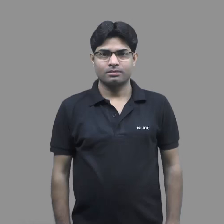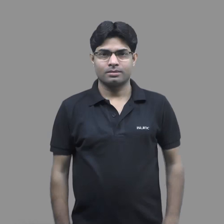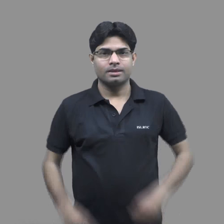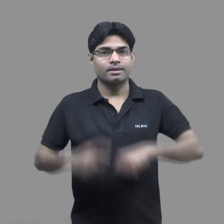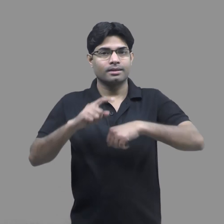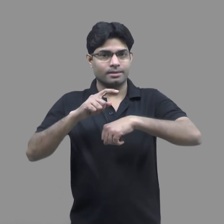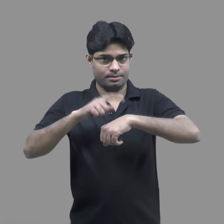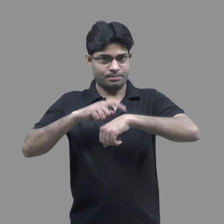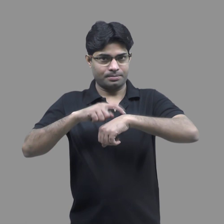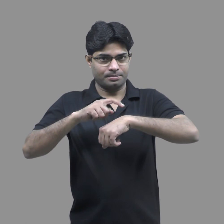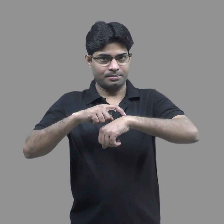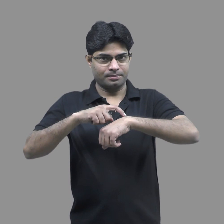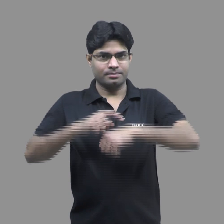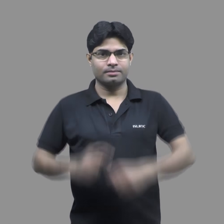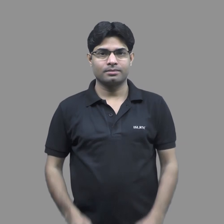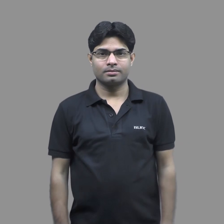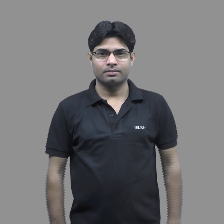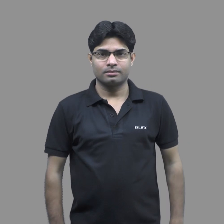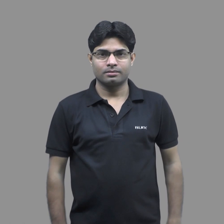Time